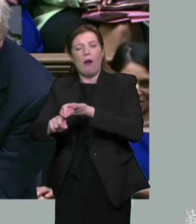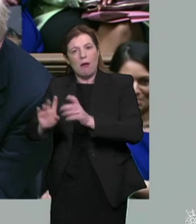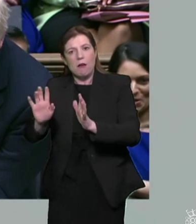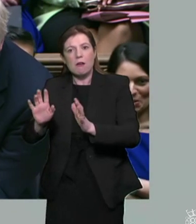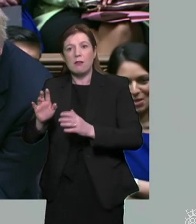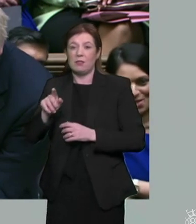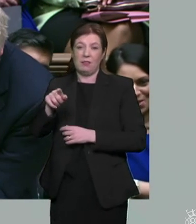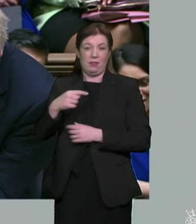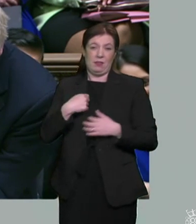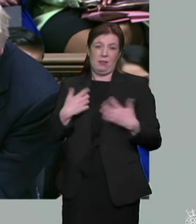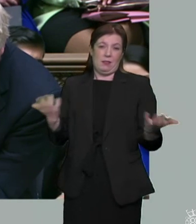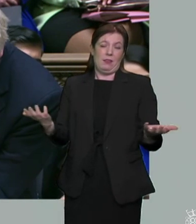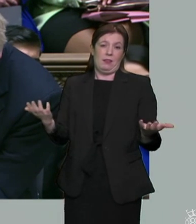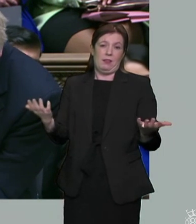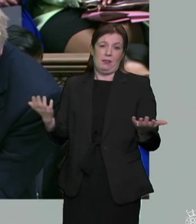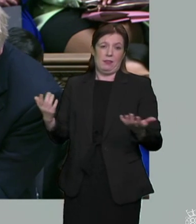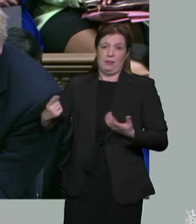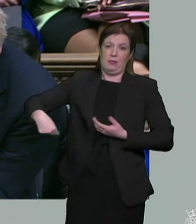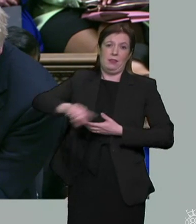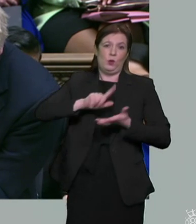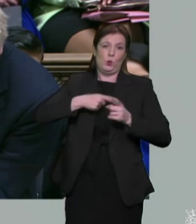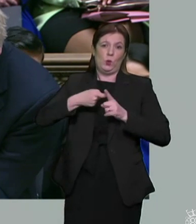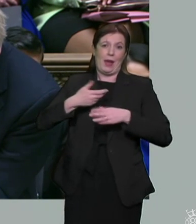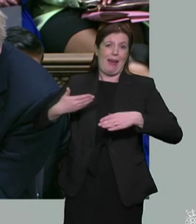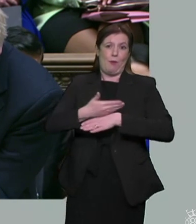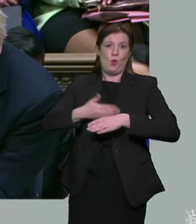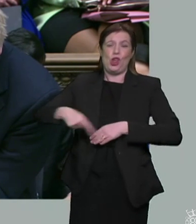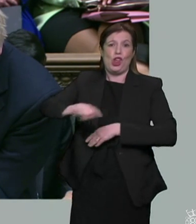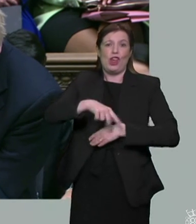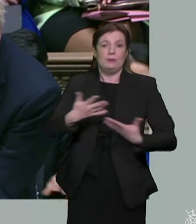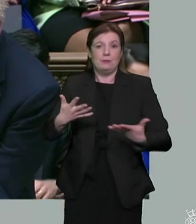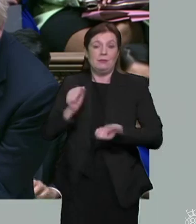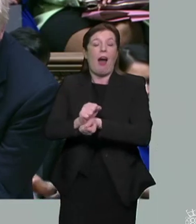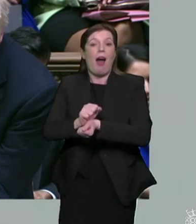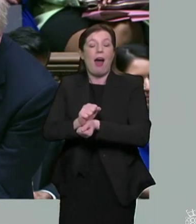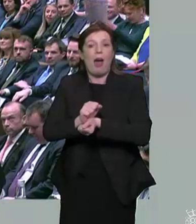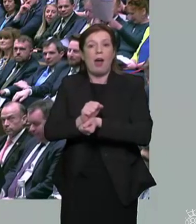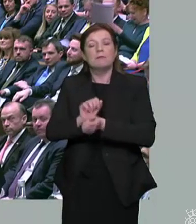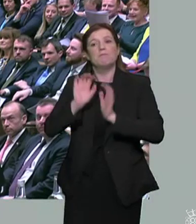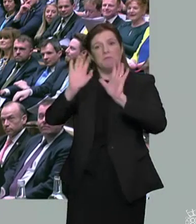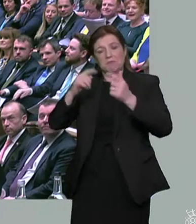He would have made it impossible for us to protect UK employees in the way that we are going to do.